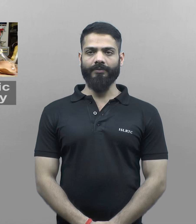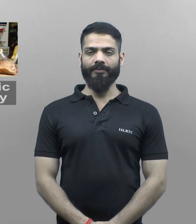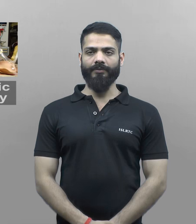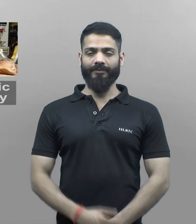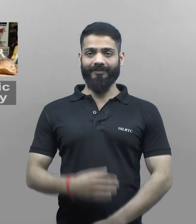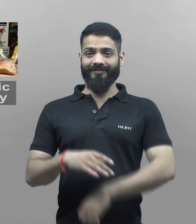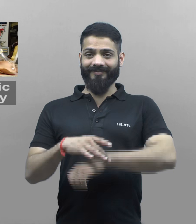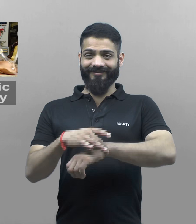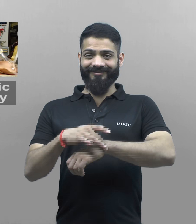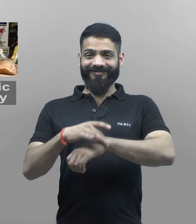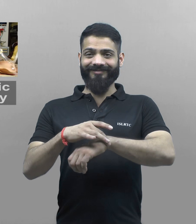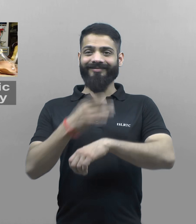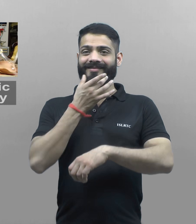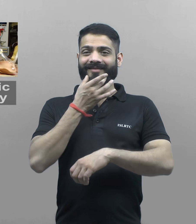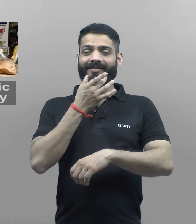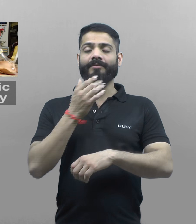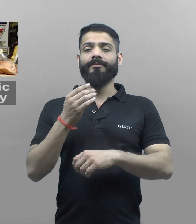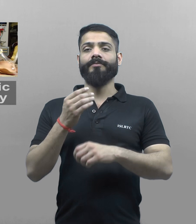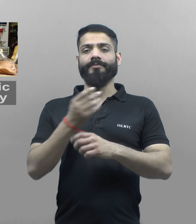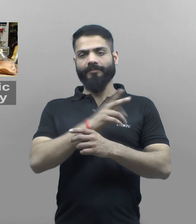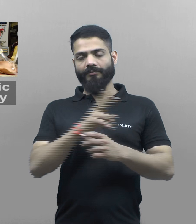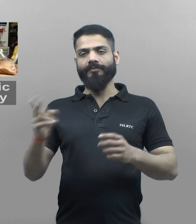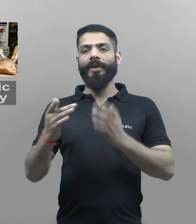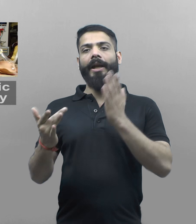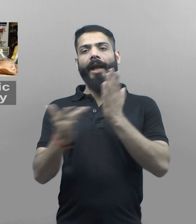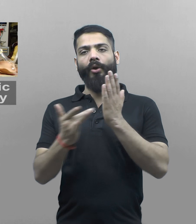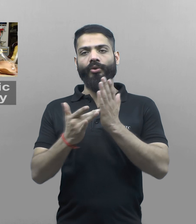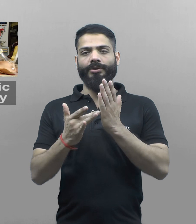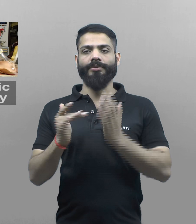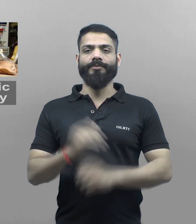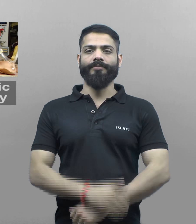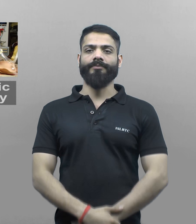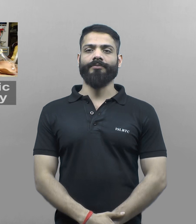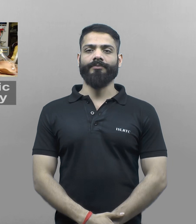Orthopaedic Technology